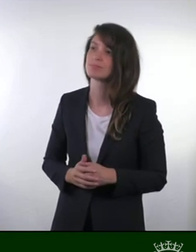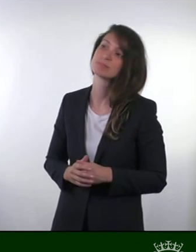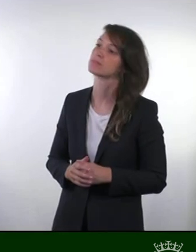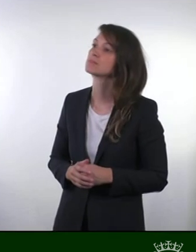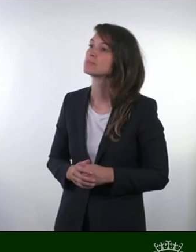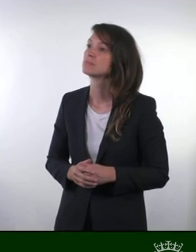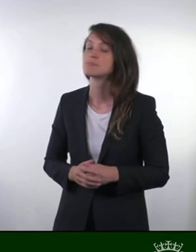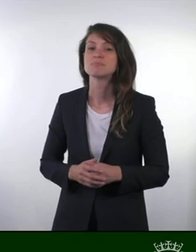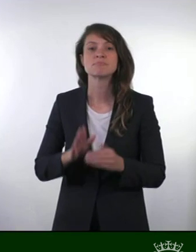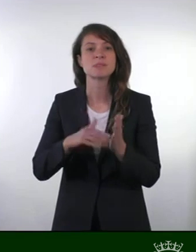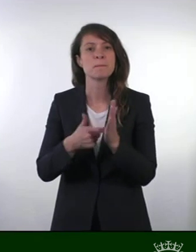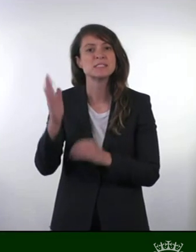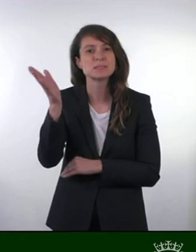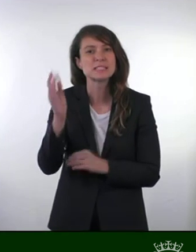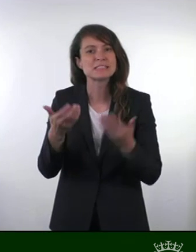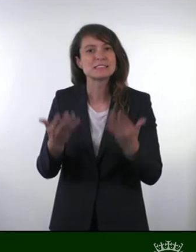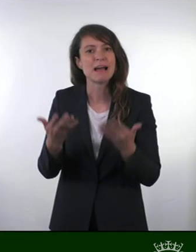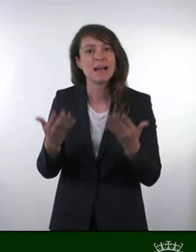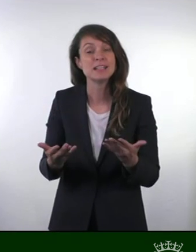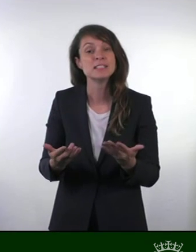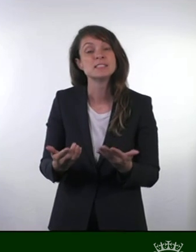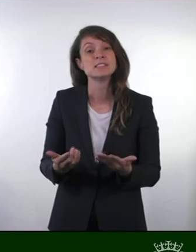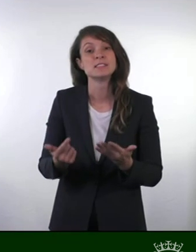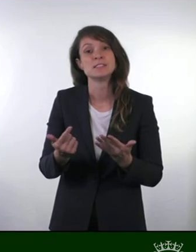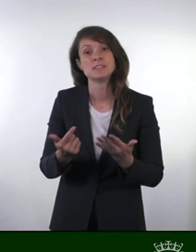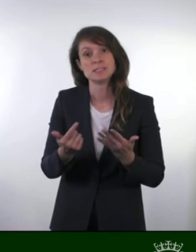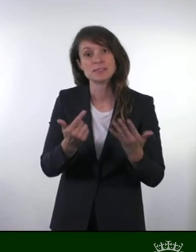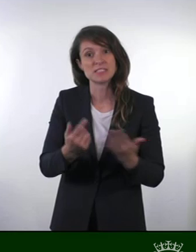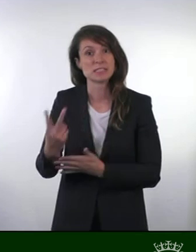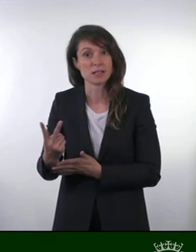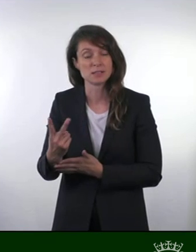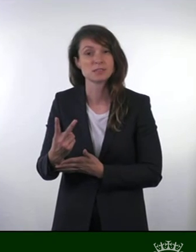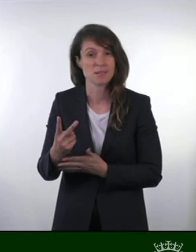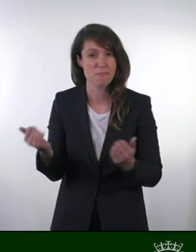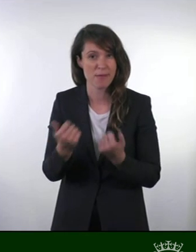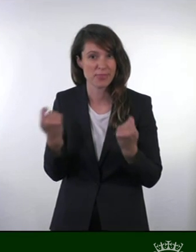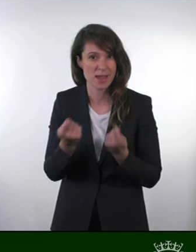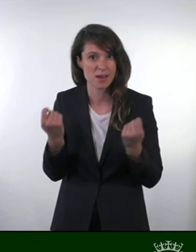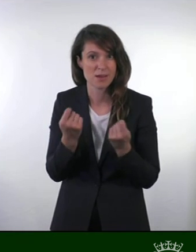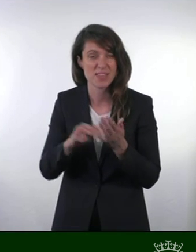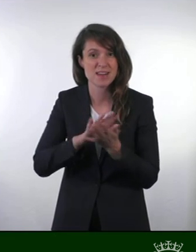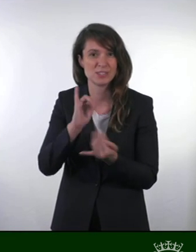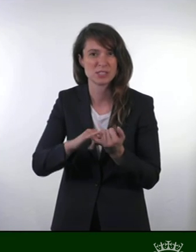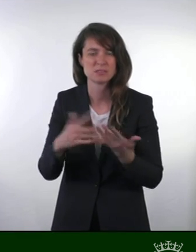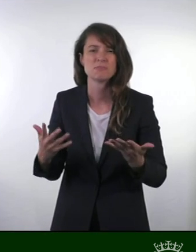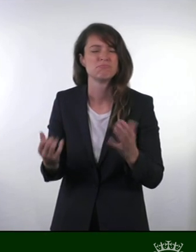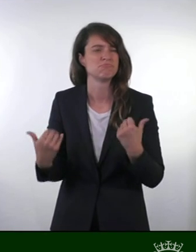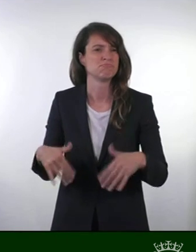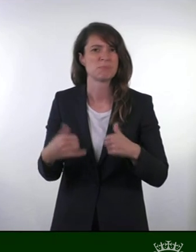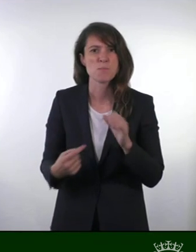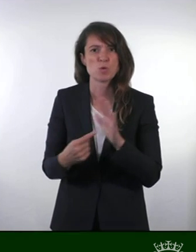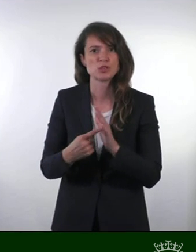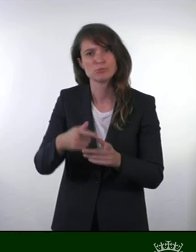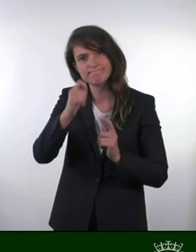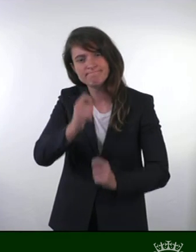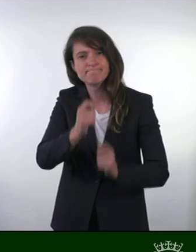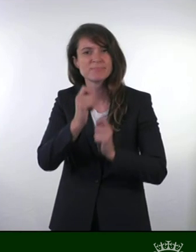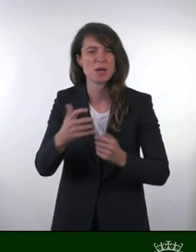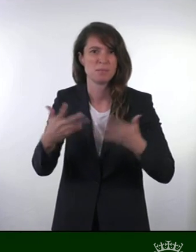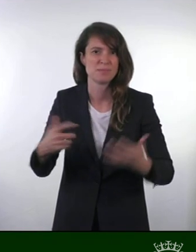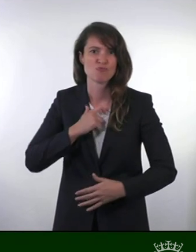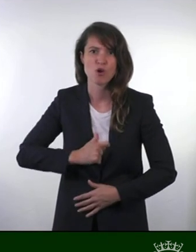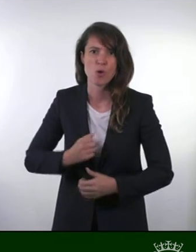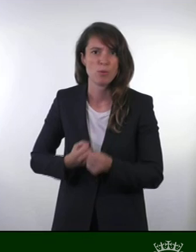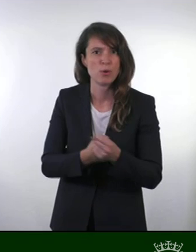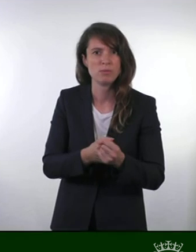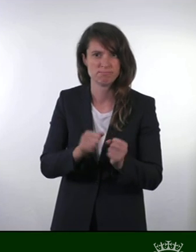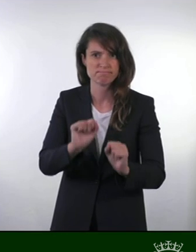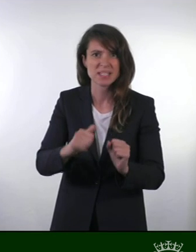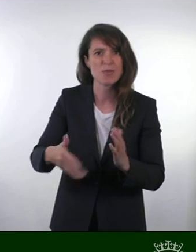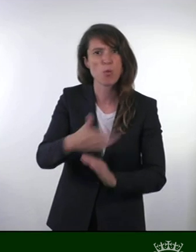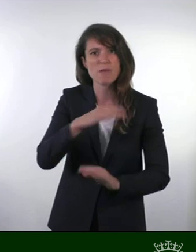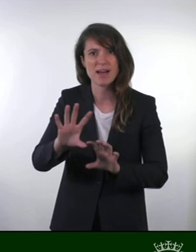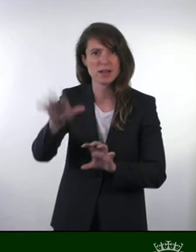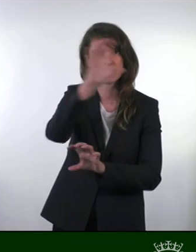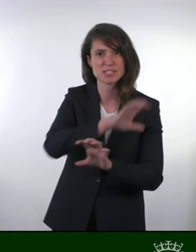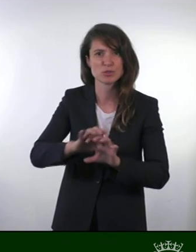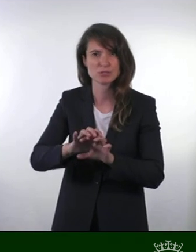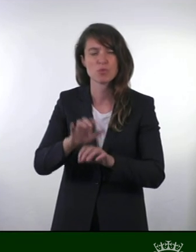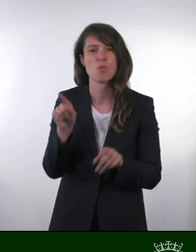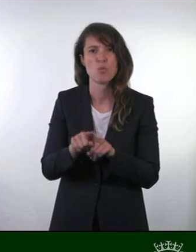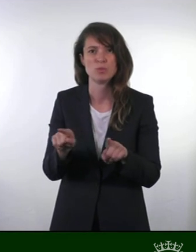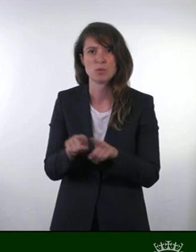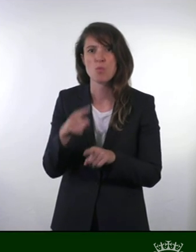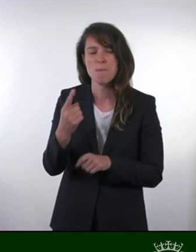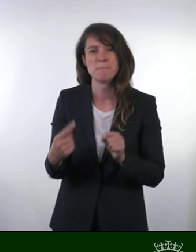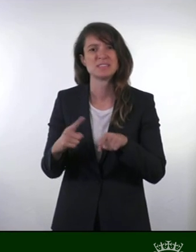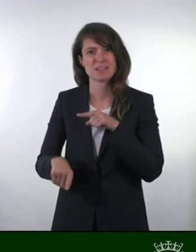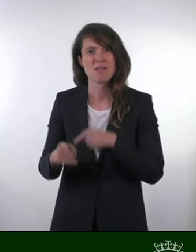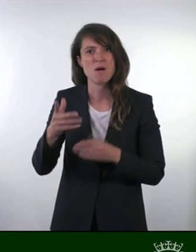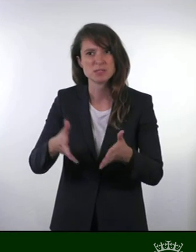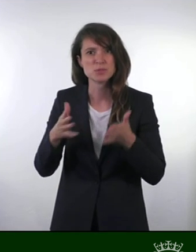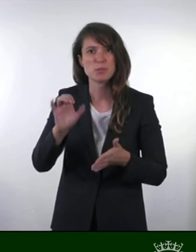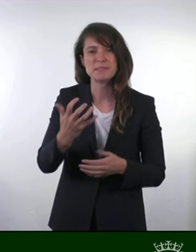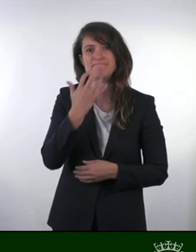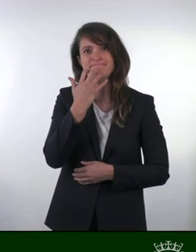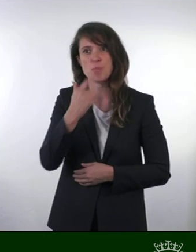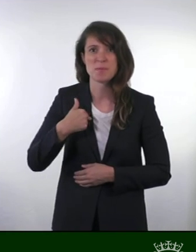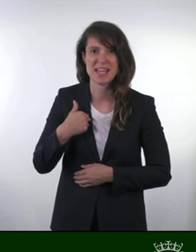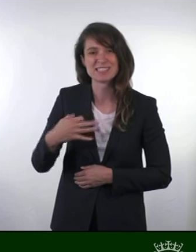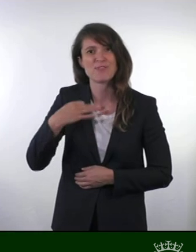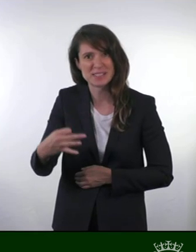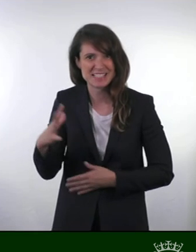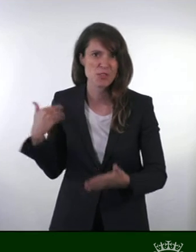As the Prime Minister says, today is the 72nd anniversary of the NHS and a good moment for us all to appreciate the immense role of the NHS in all our constituencies—perhaps especially, the Gloucestershire Royal Hospital, which has put up with me as a summer volunteer for the last 10 years.